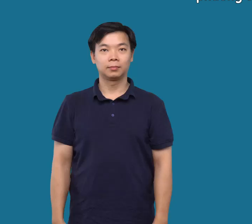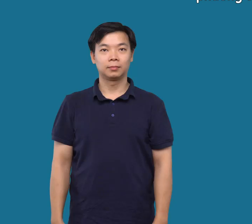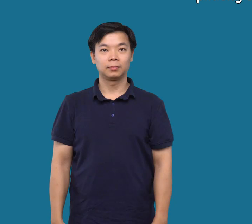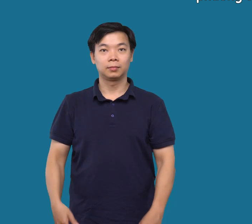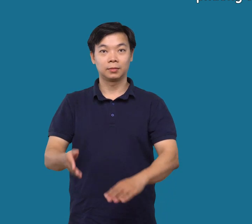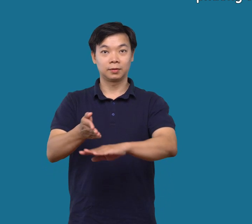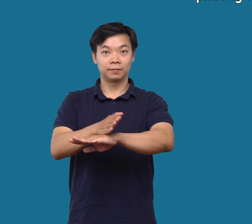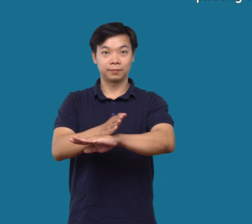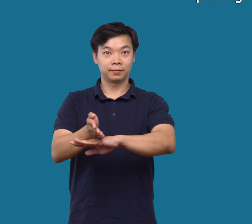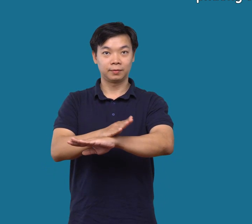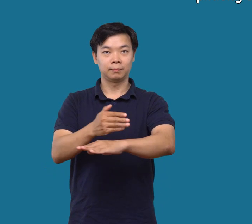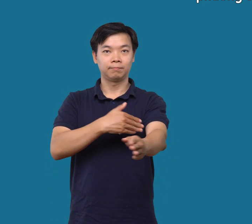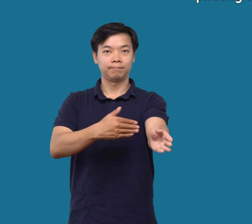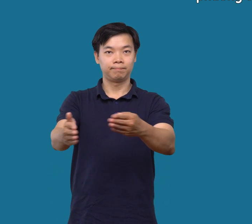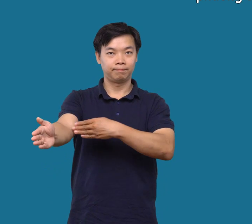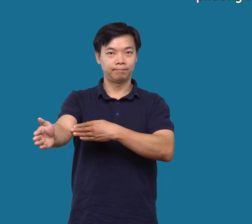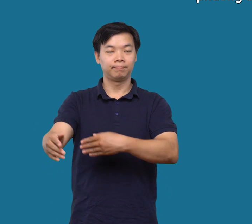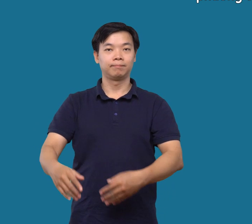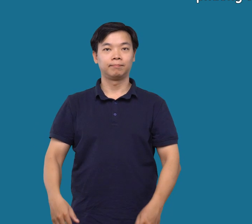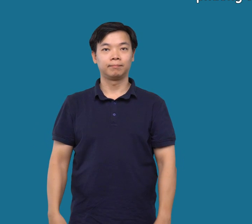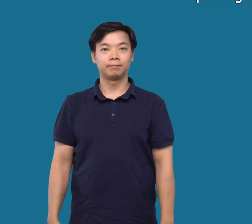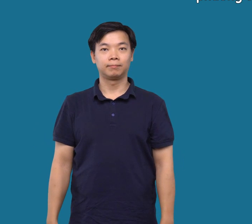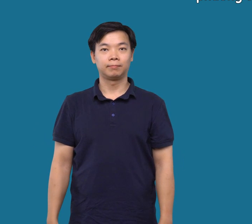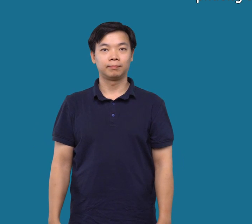phương tiện giao thông